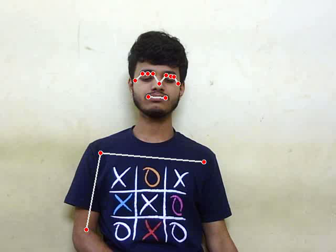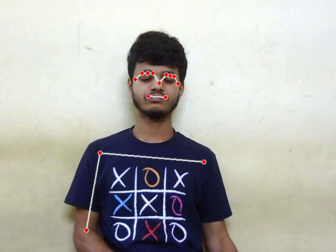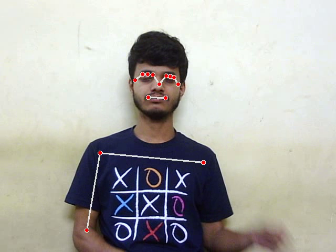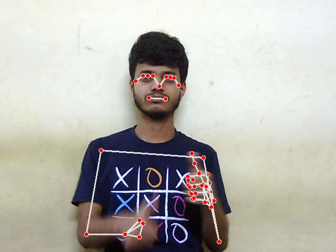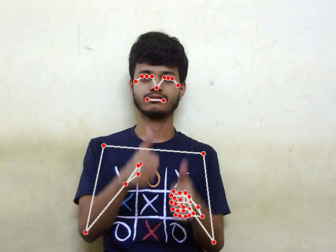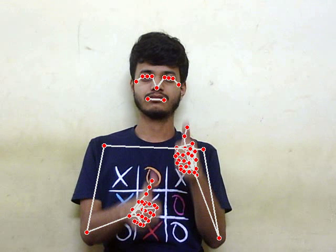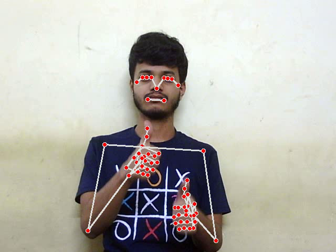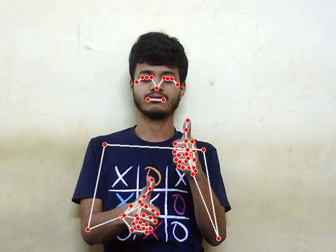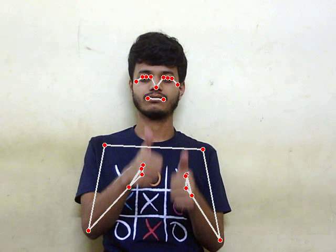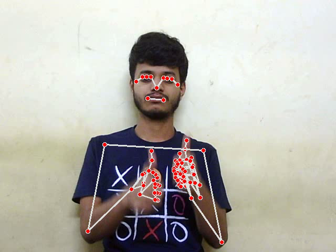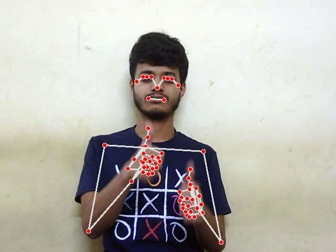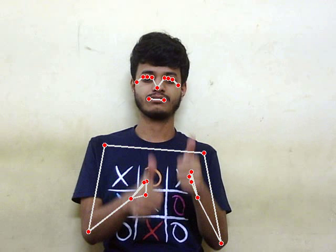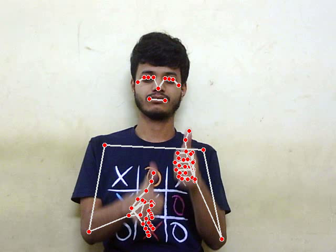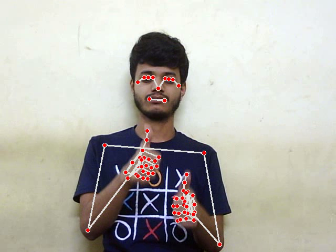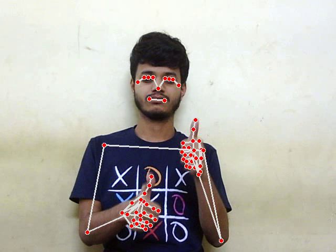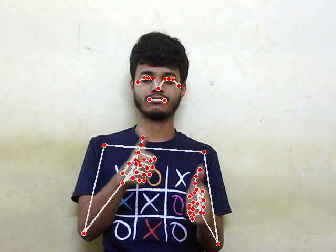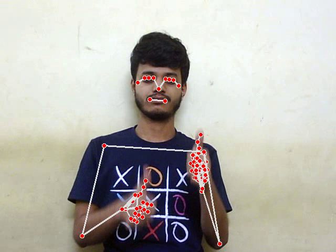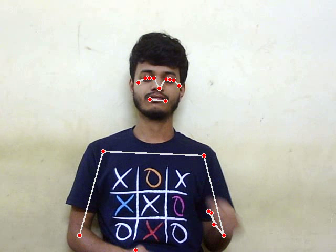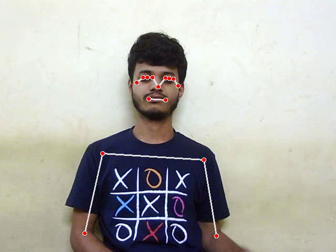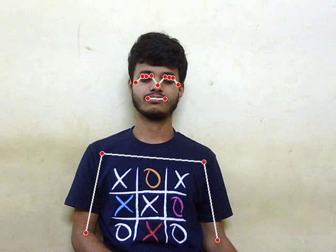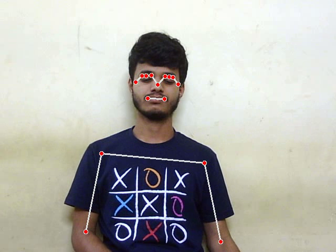which